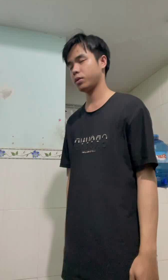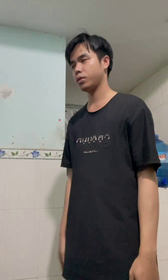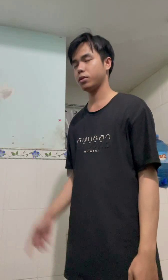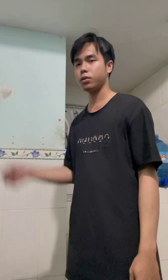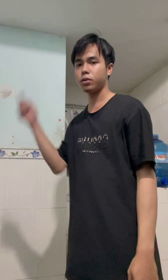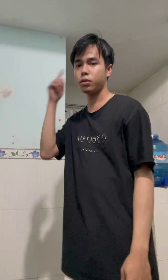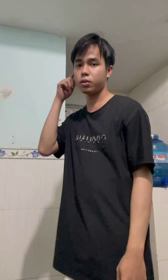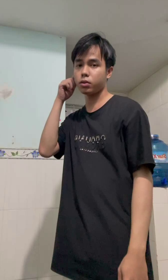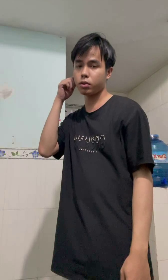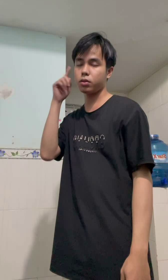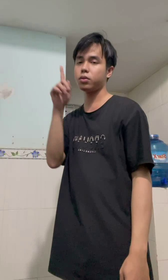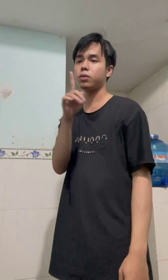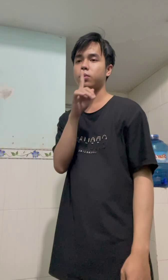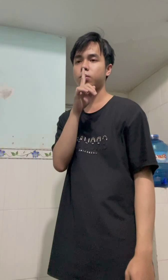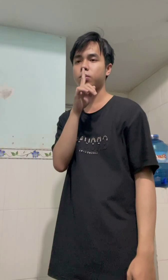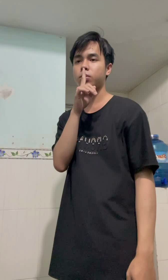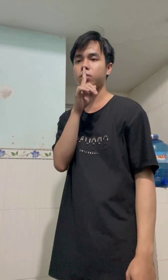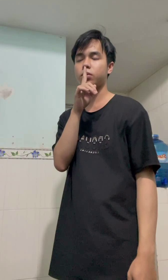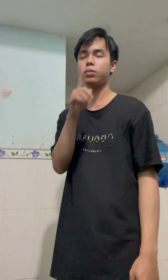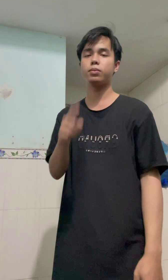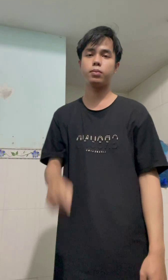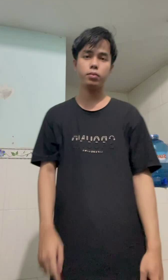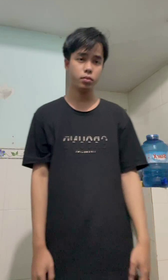diec